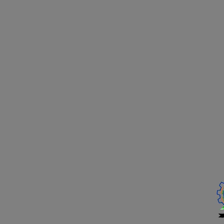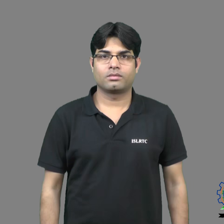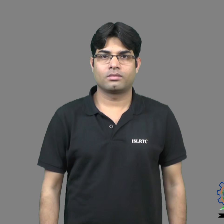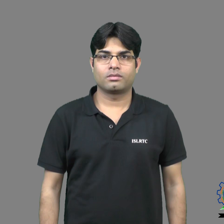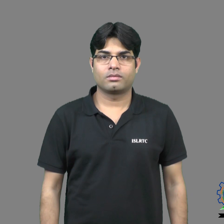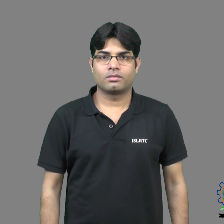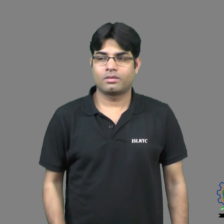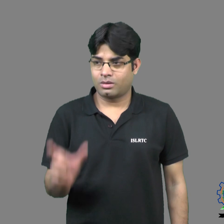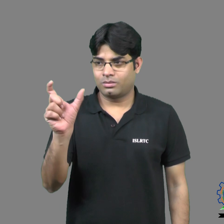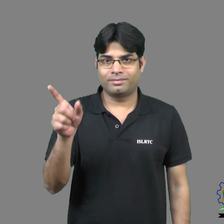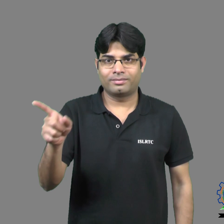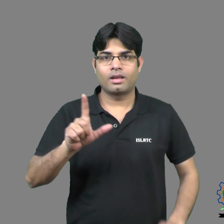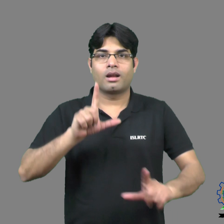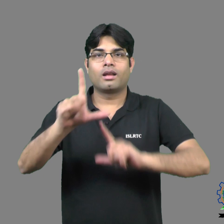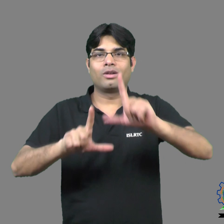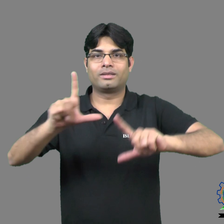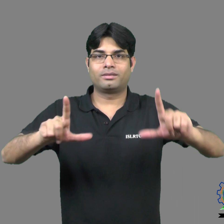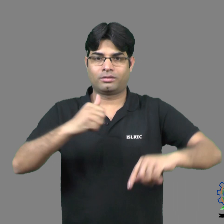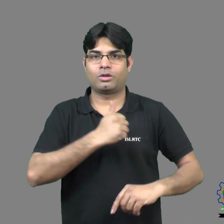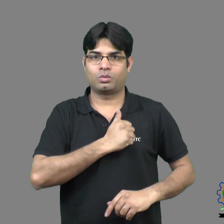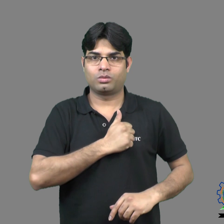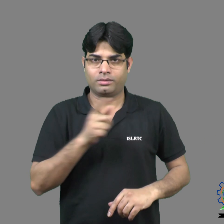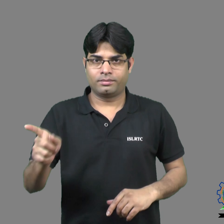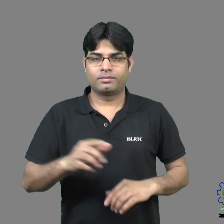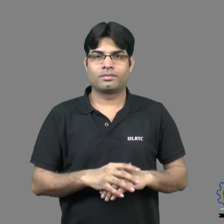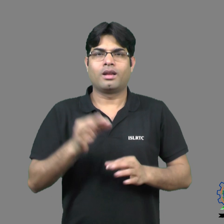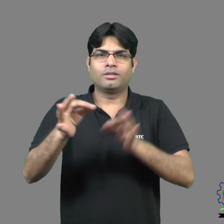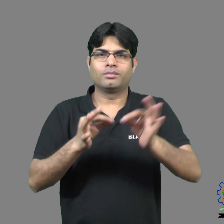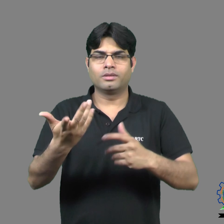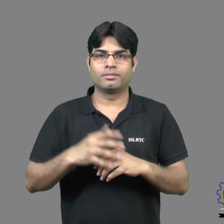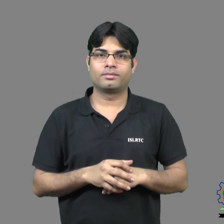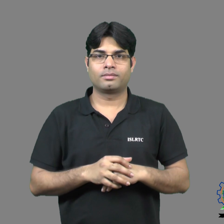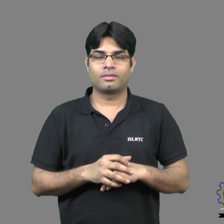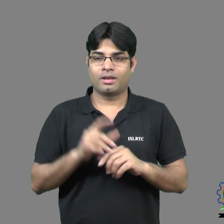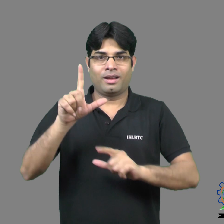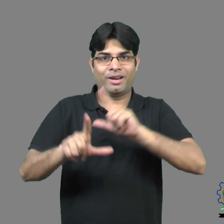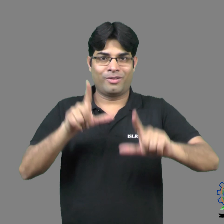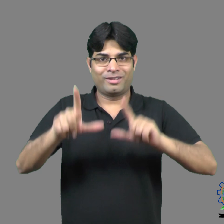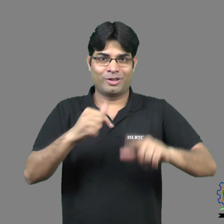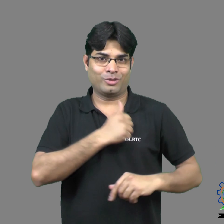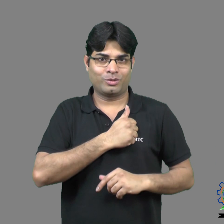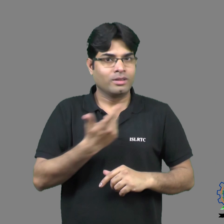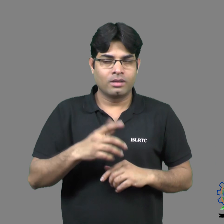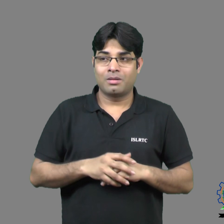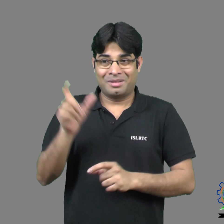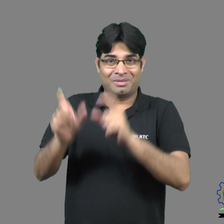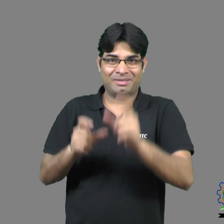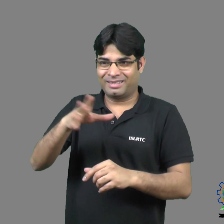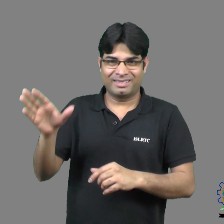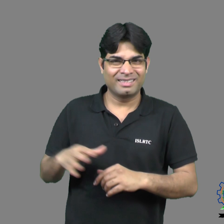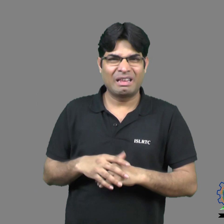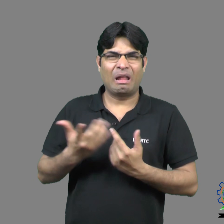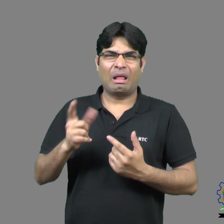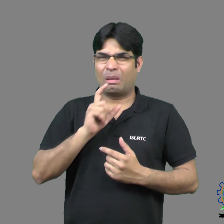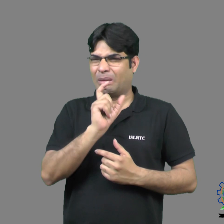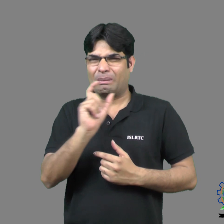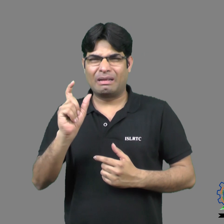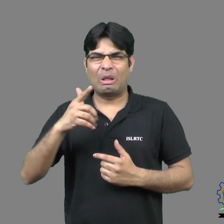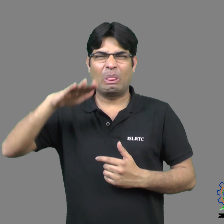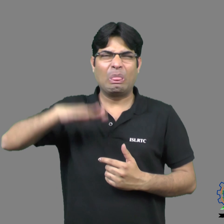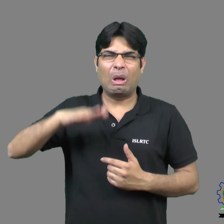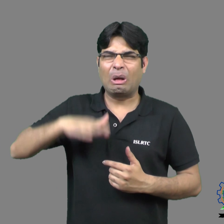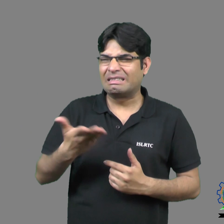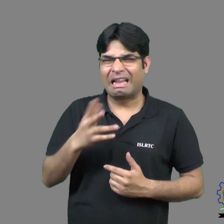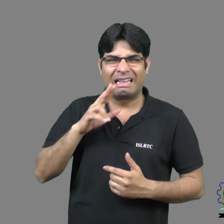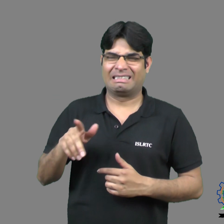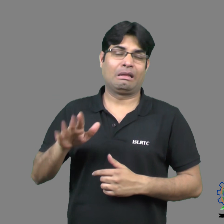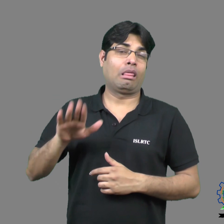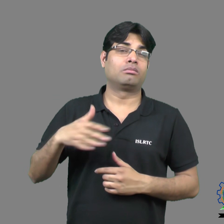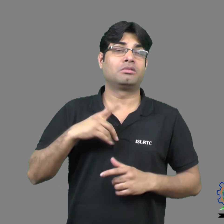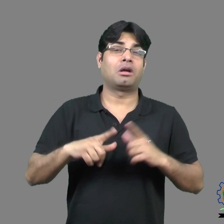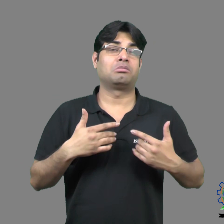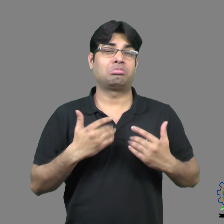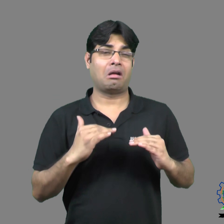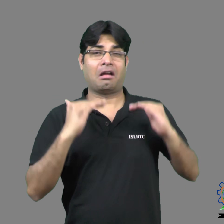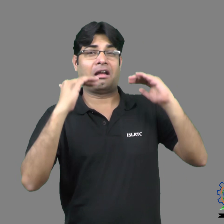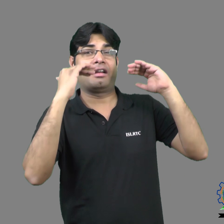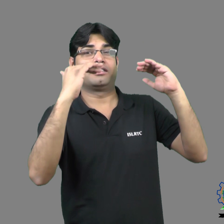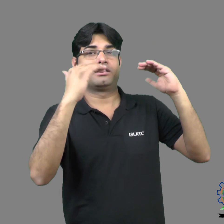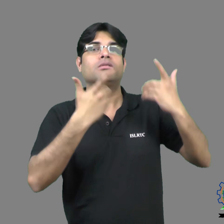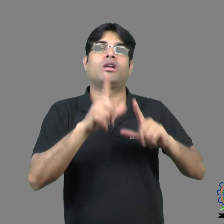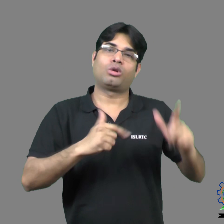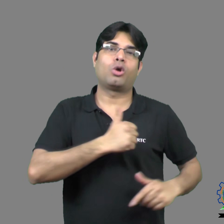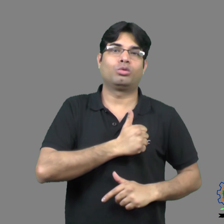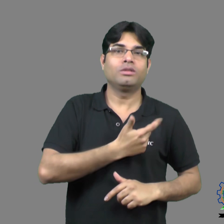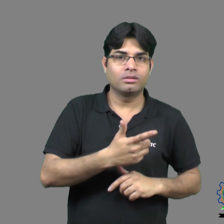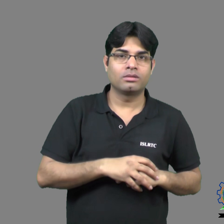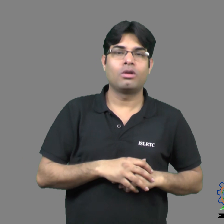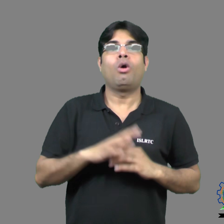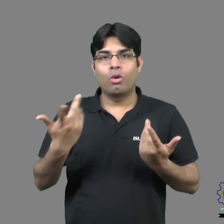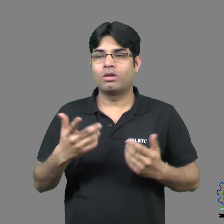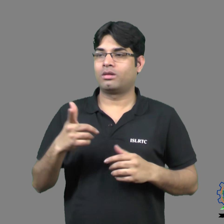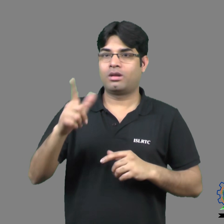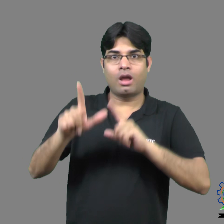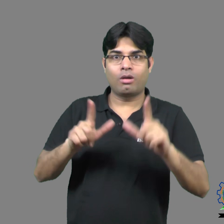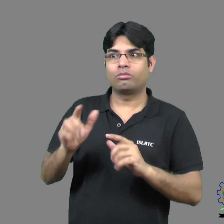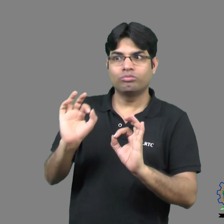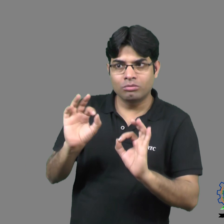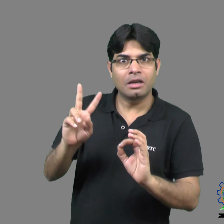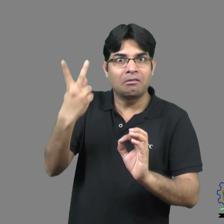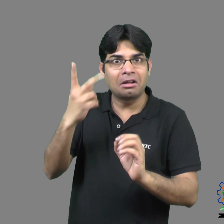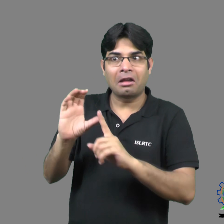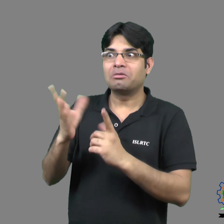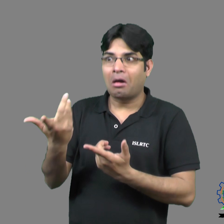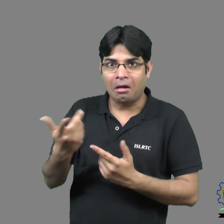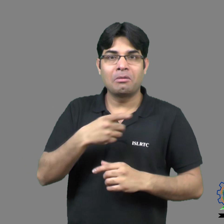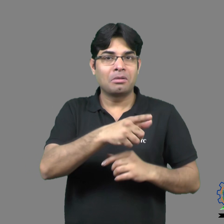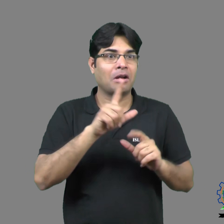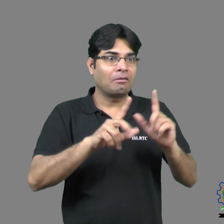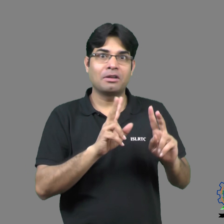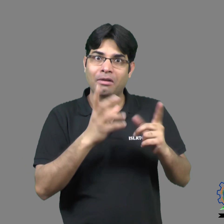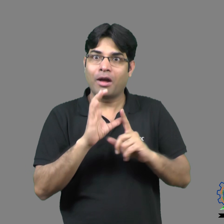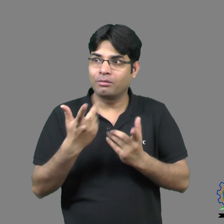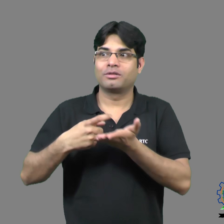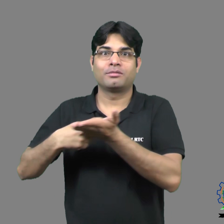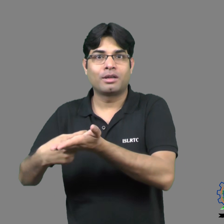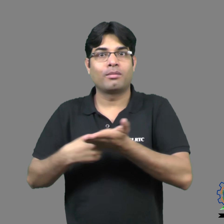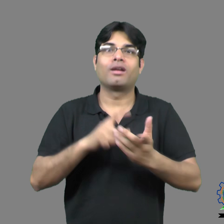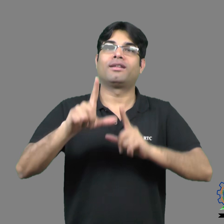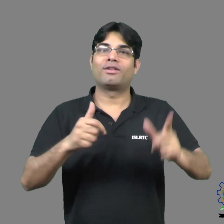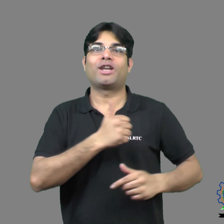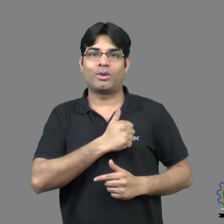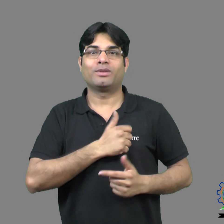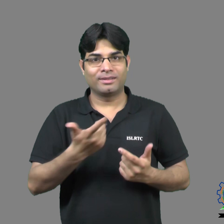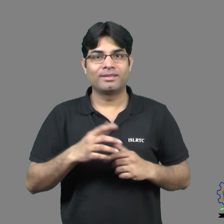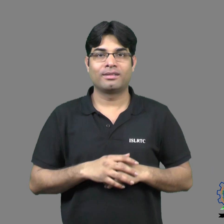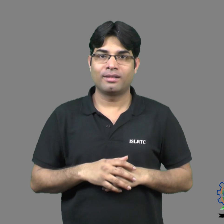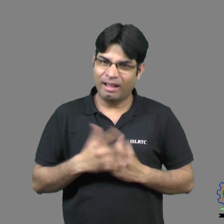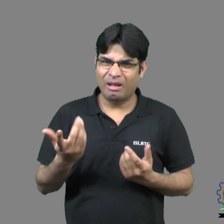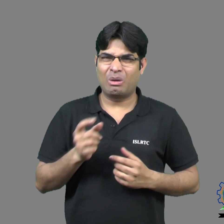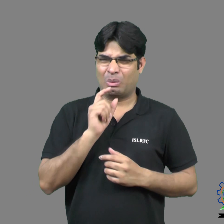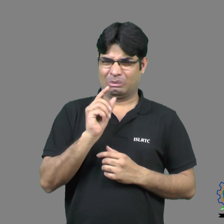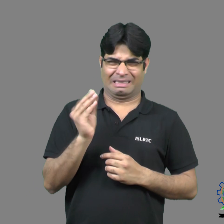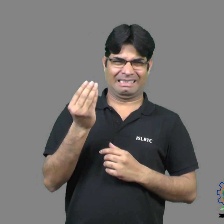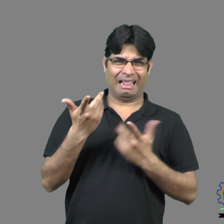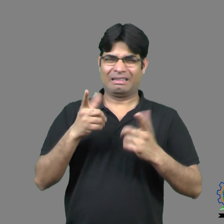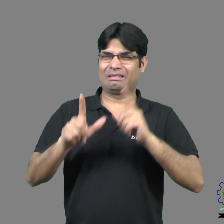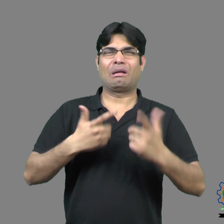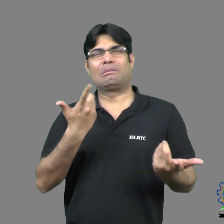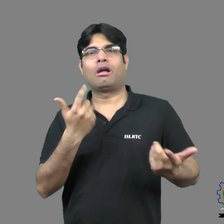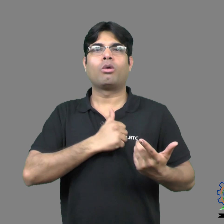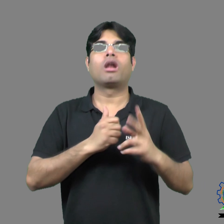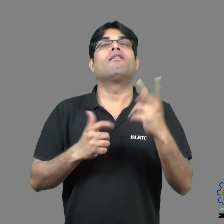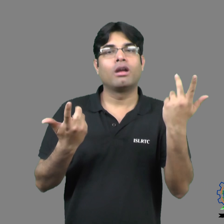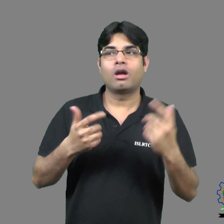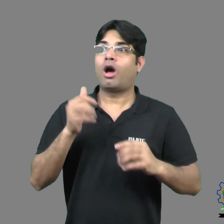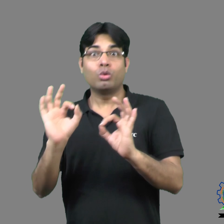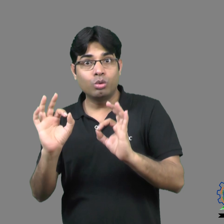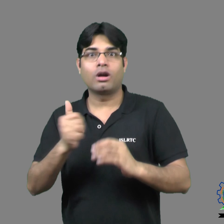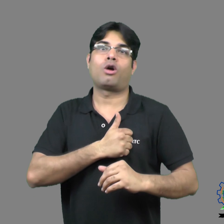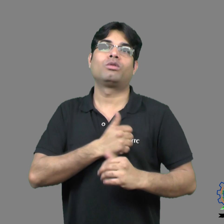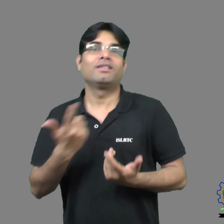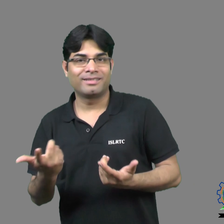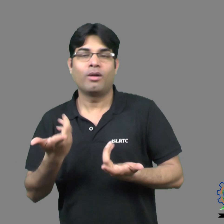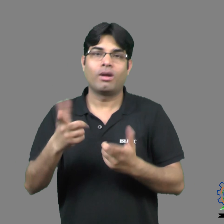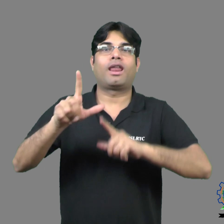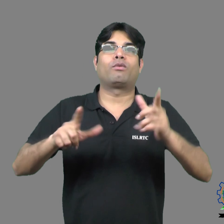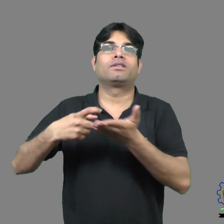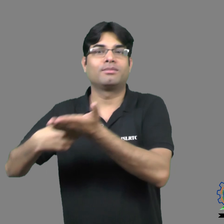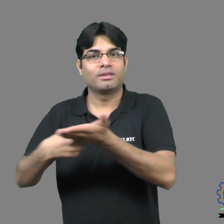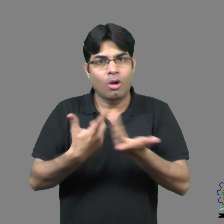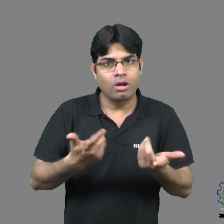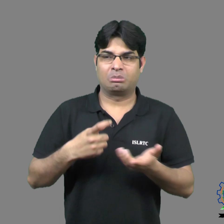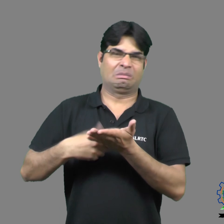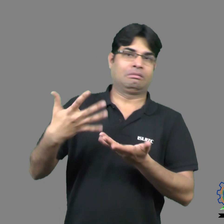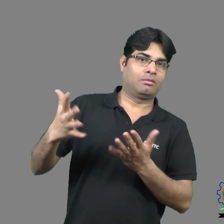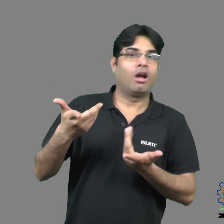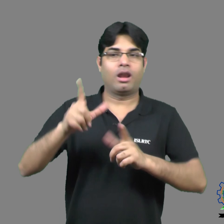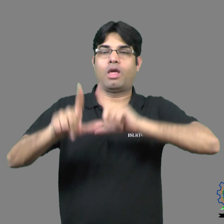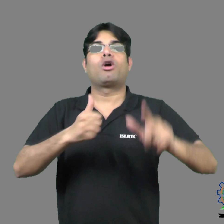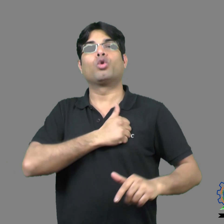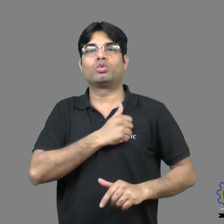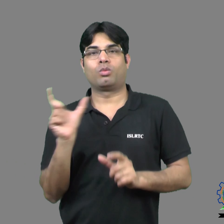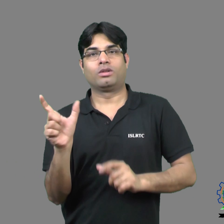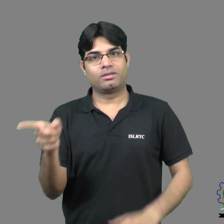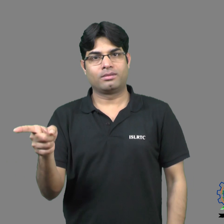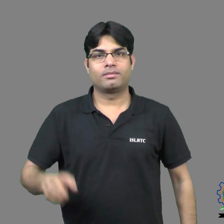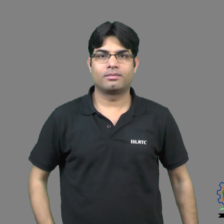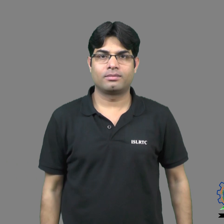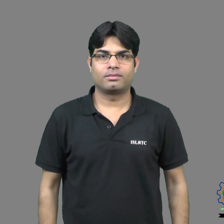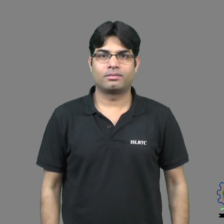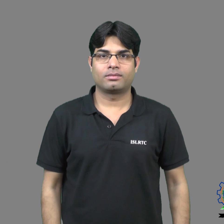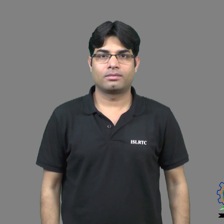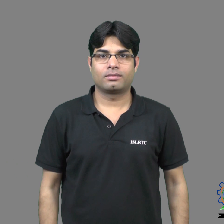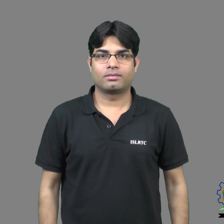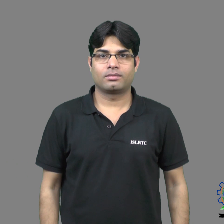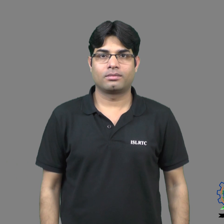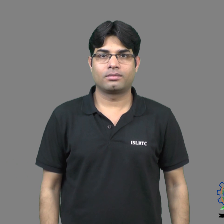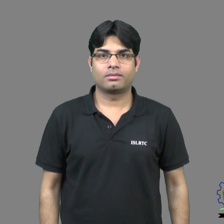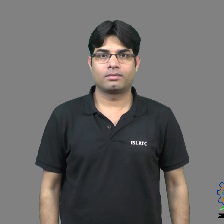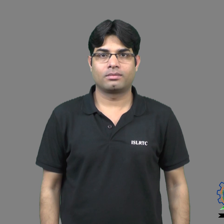Language Attitude